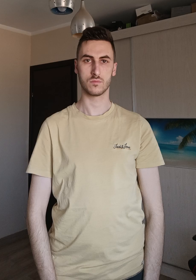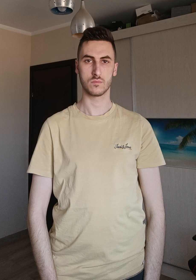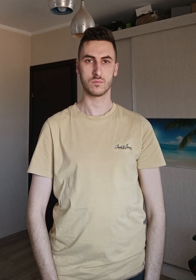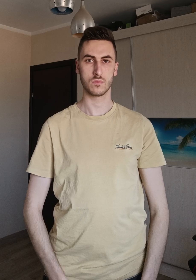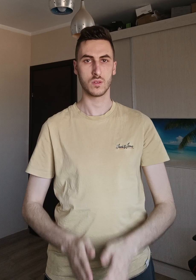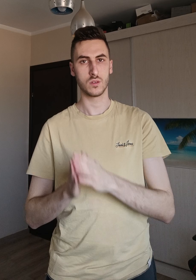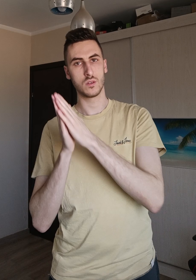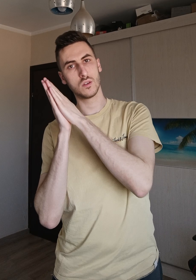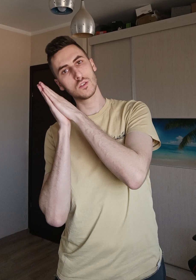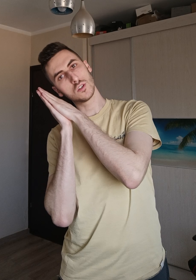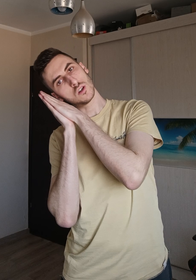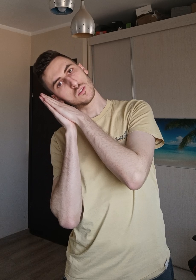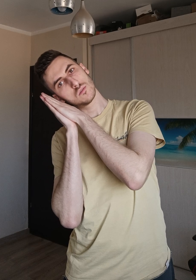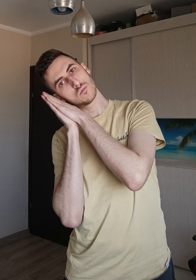לישון